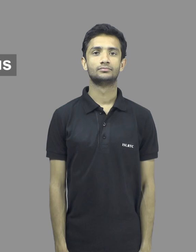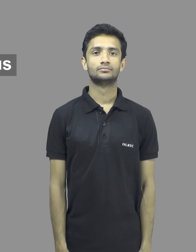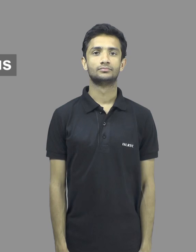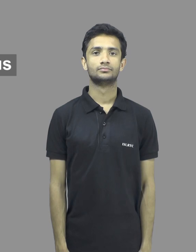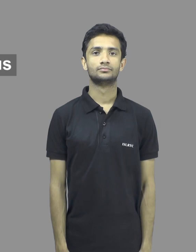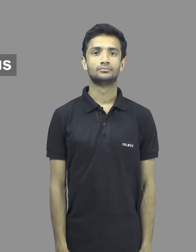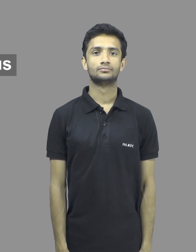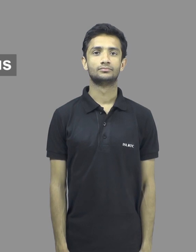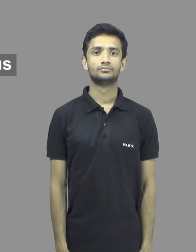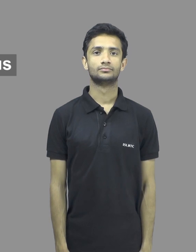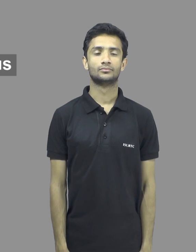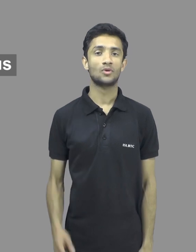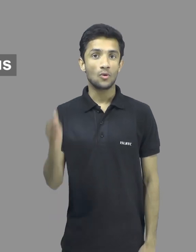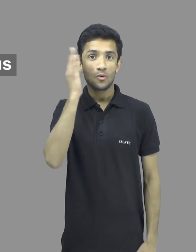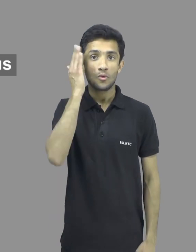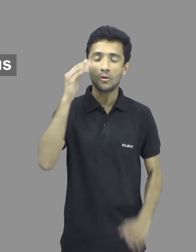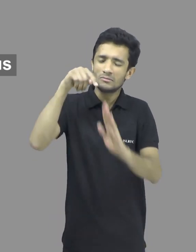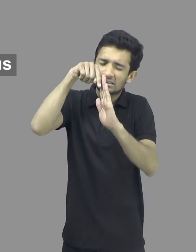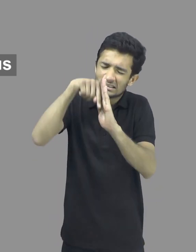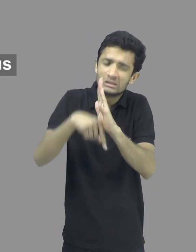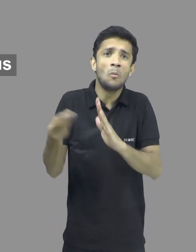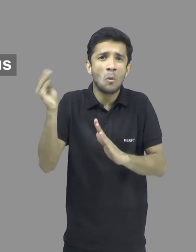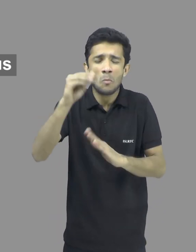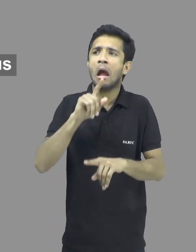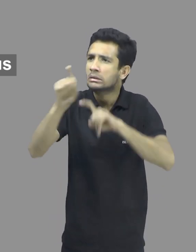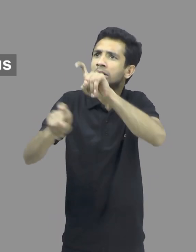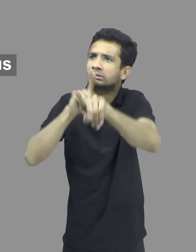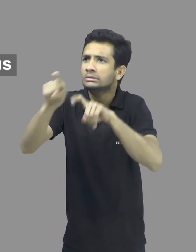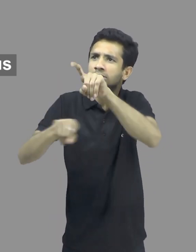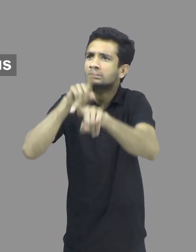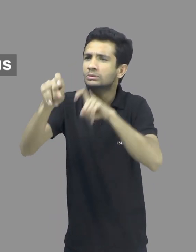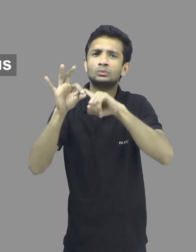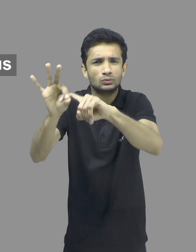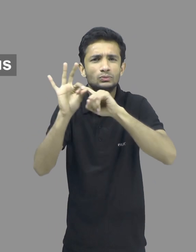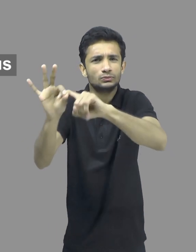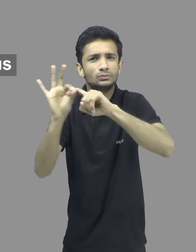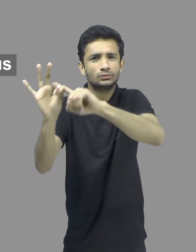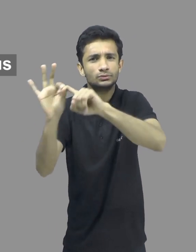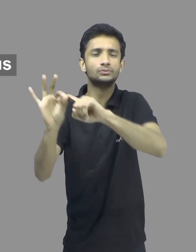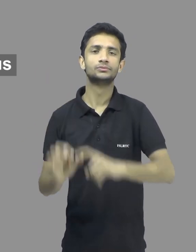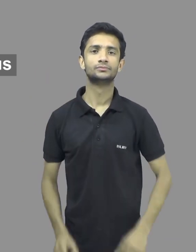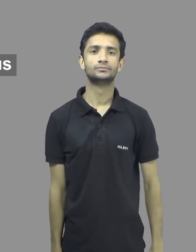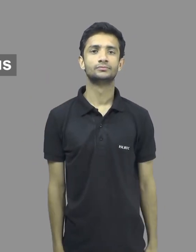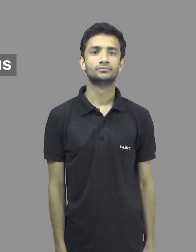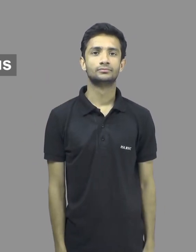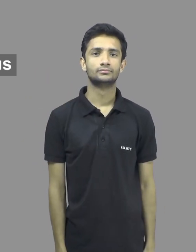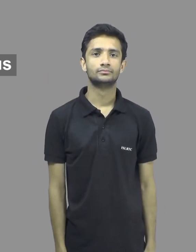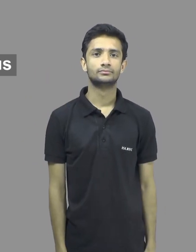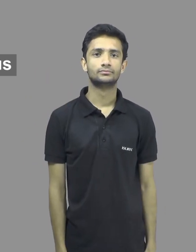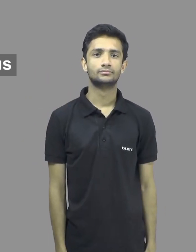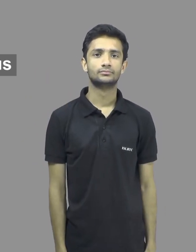Curious